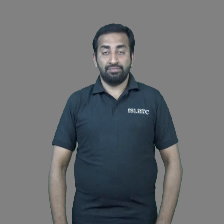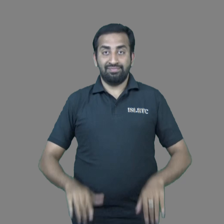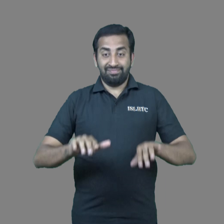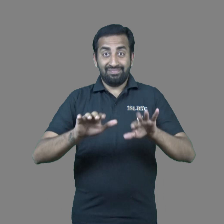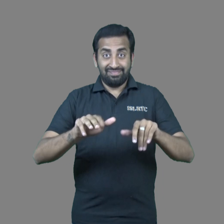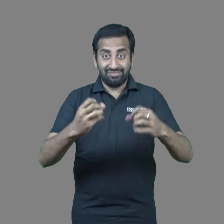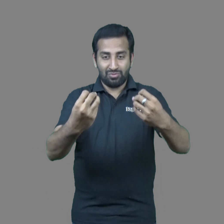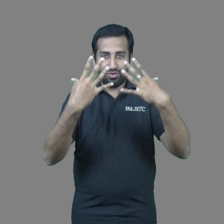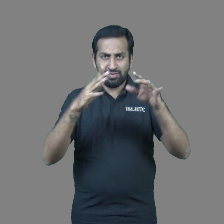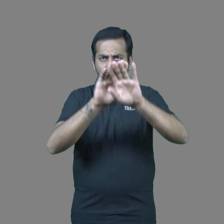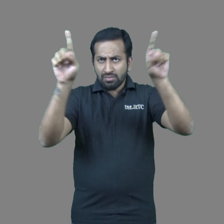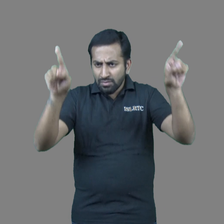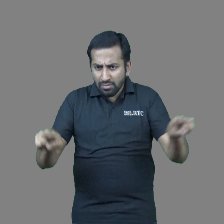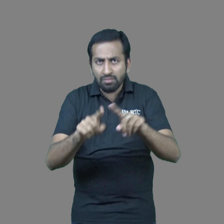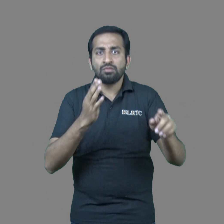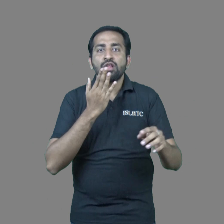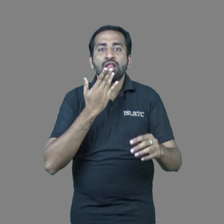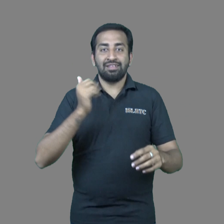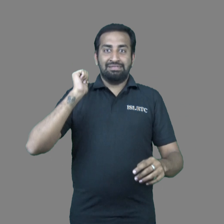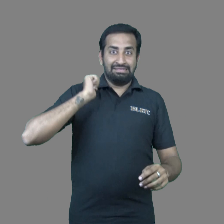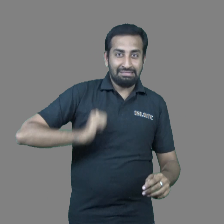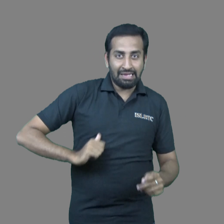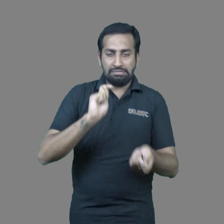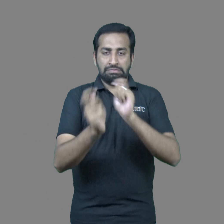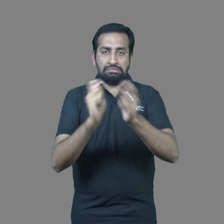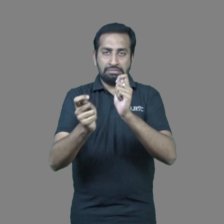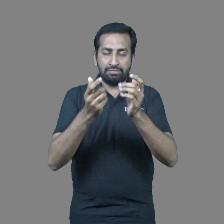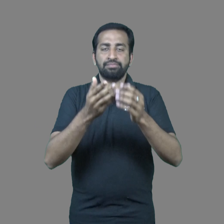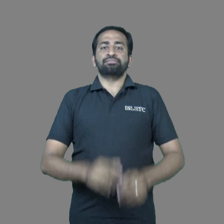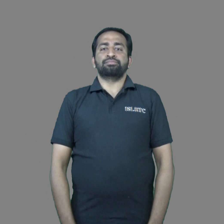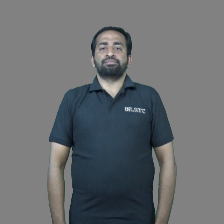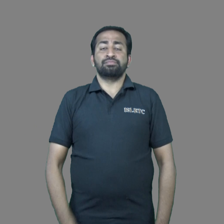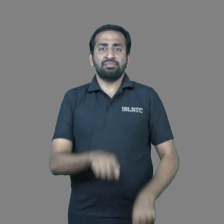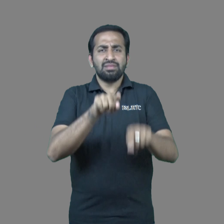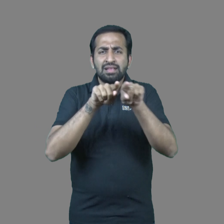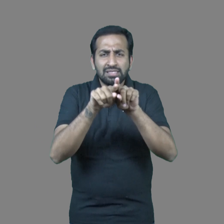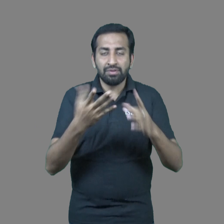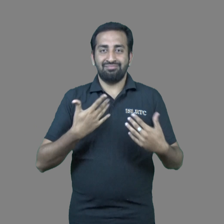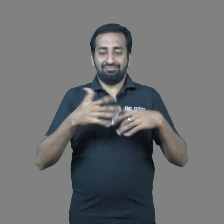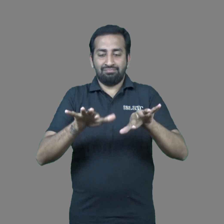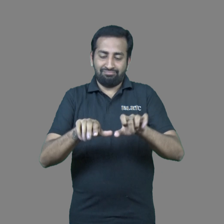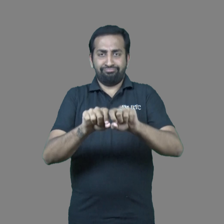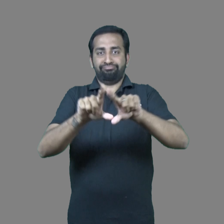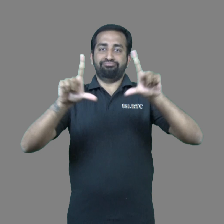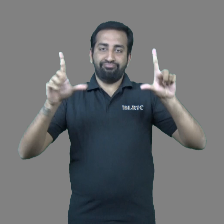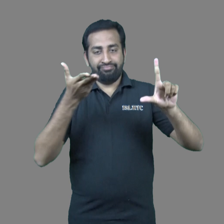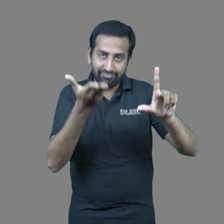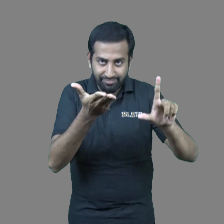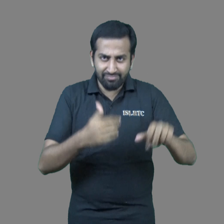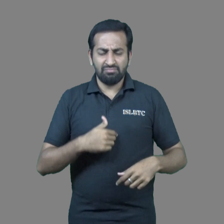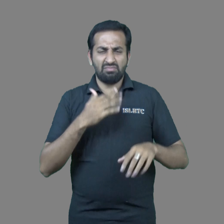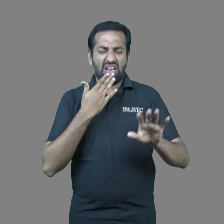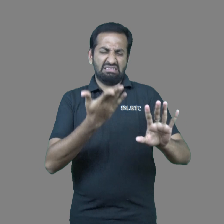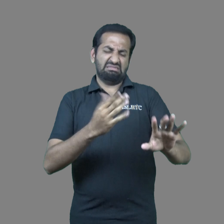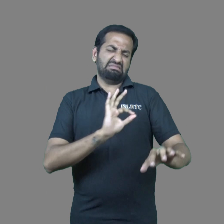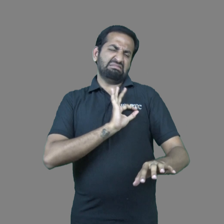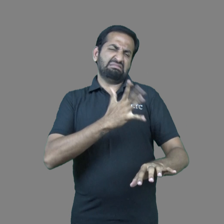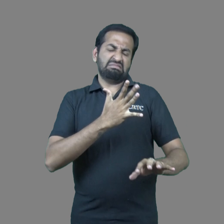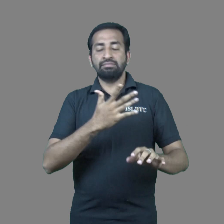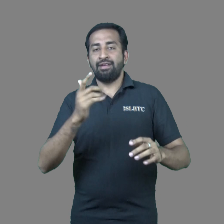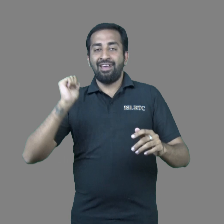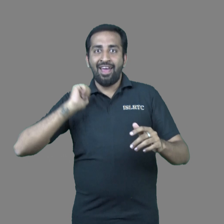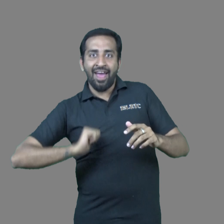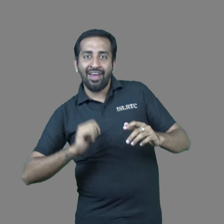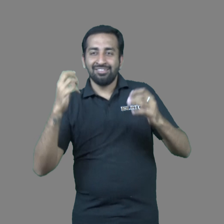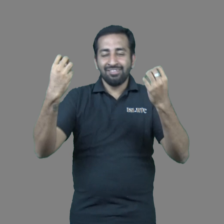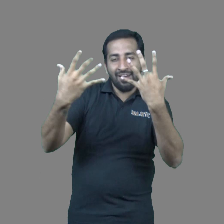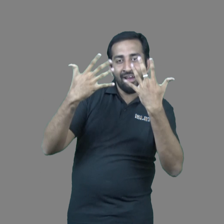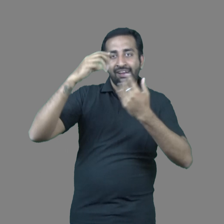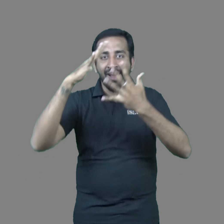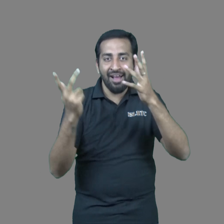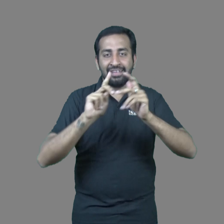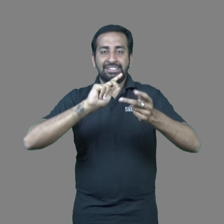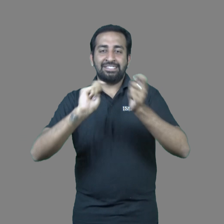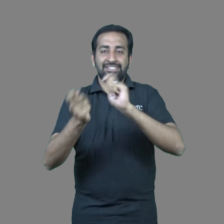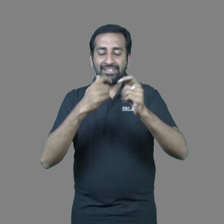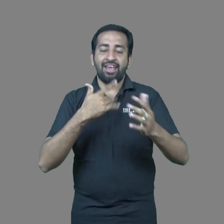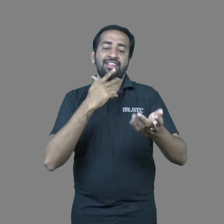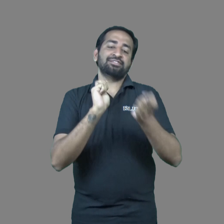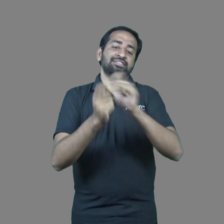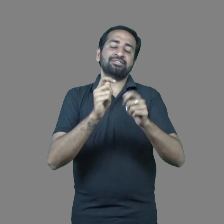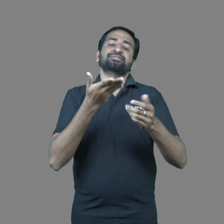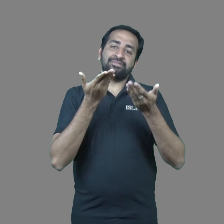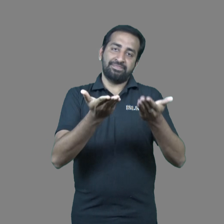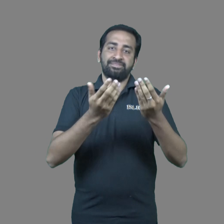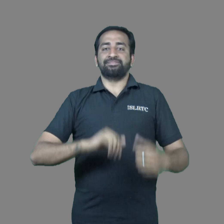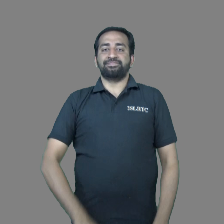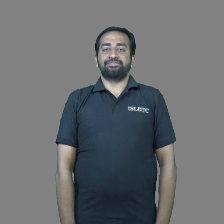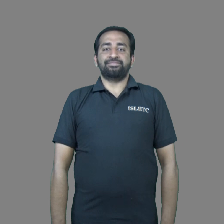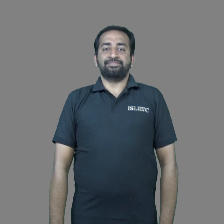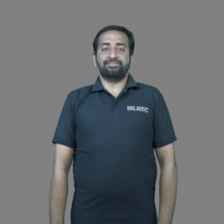Customizing desktop